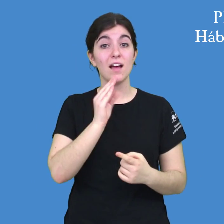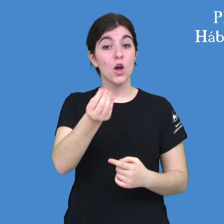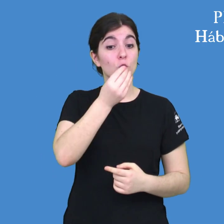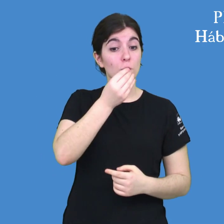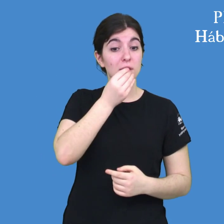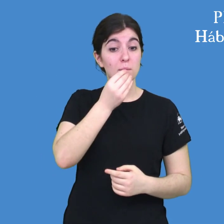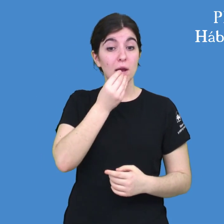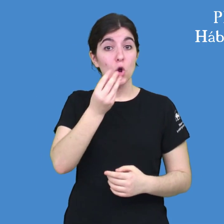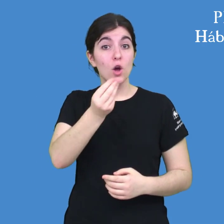comer